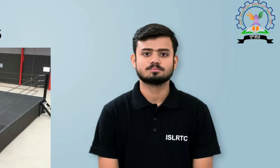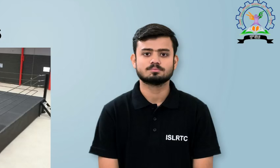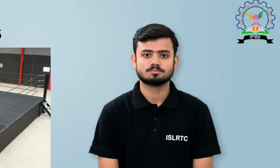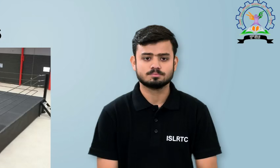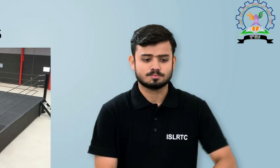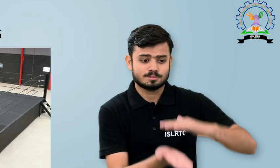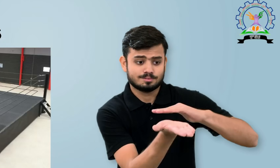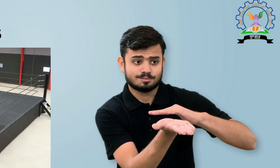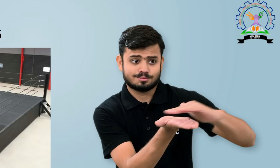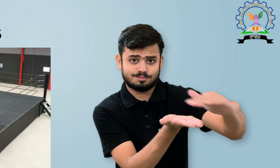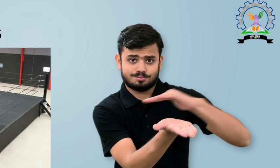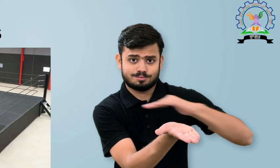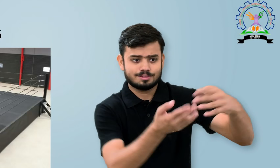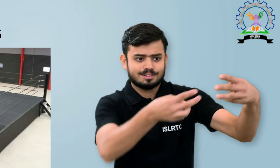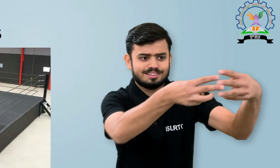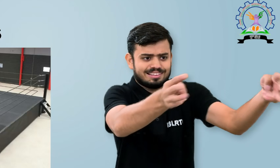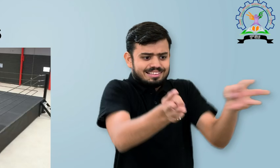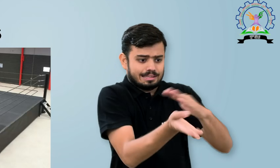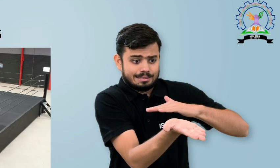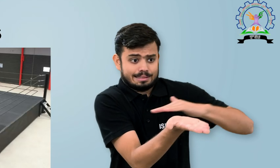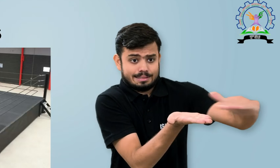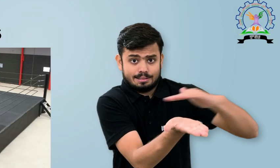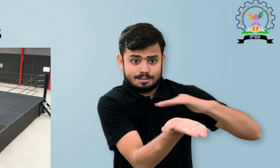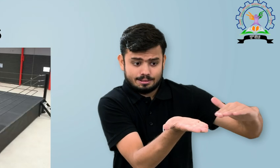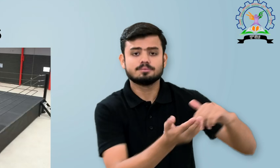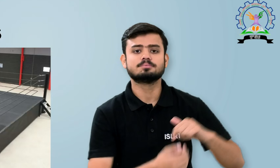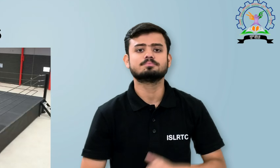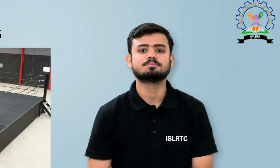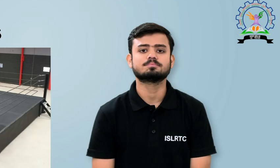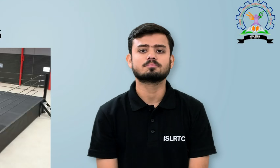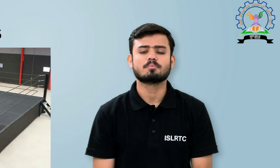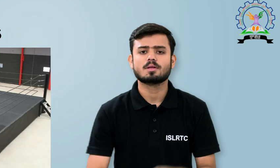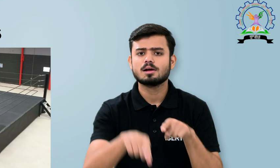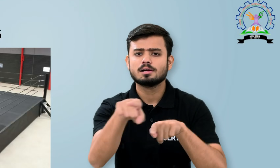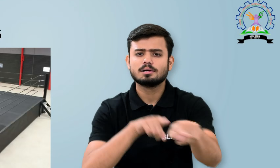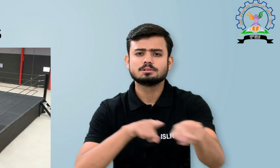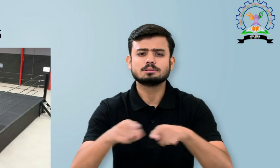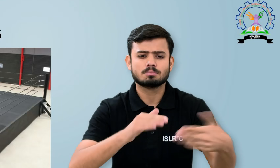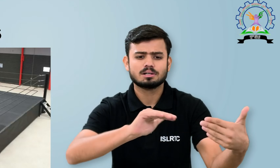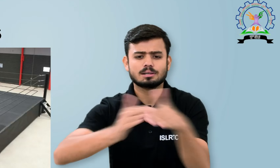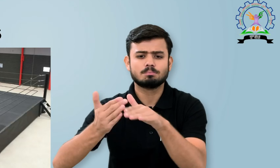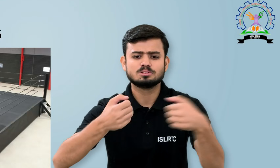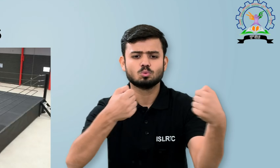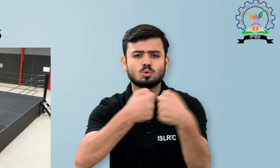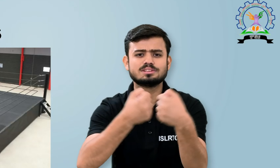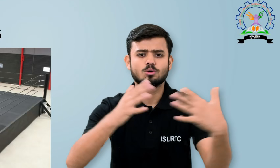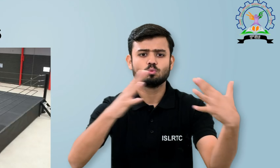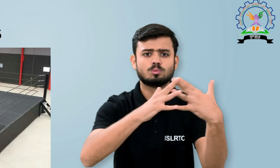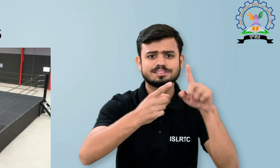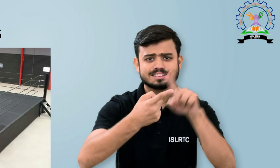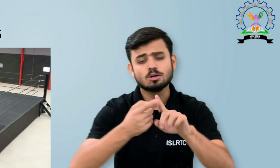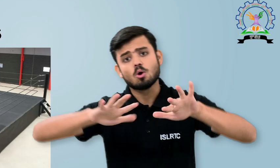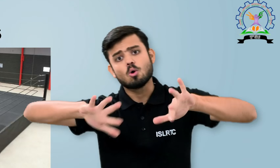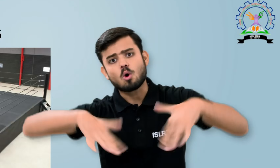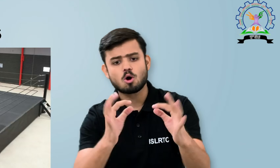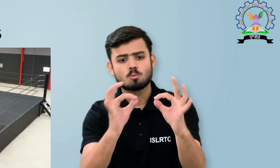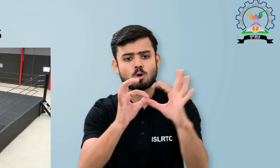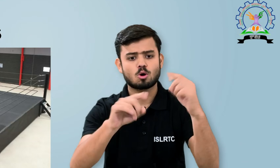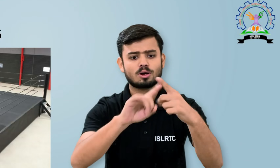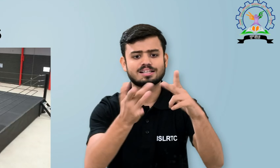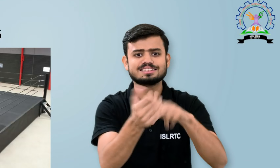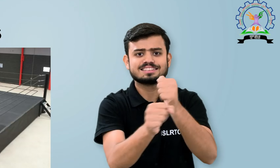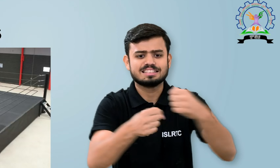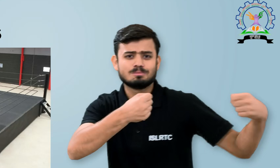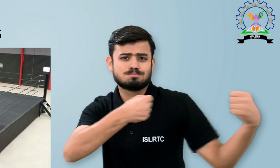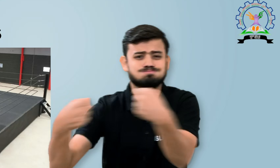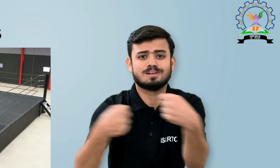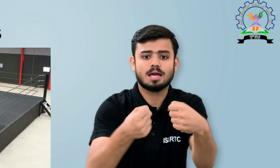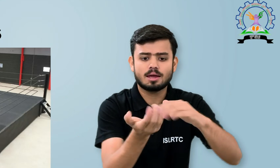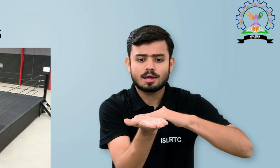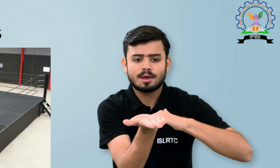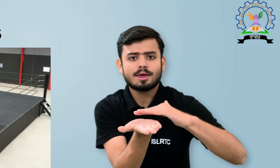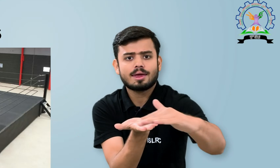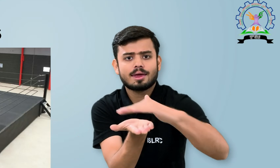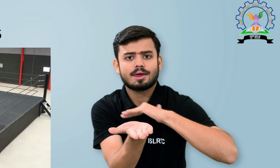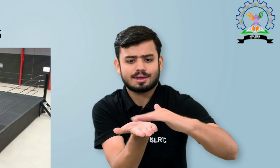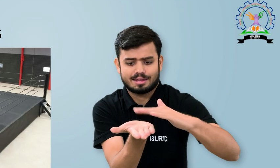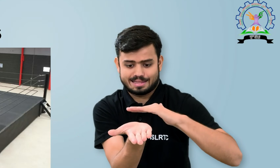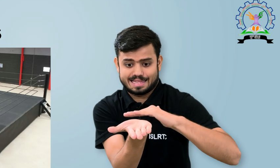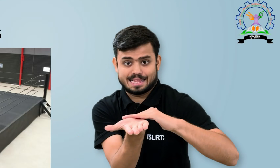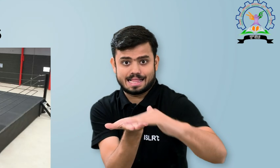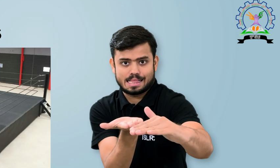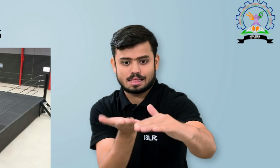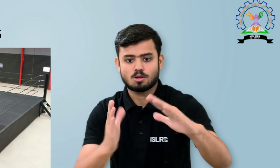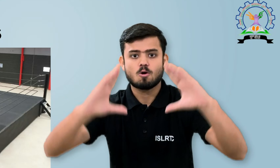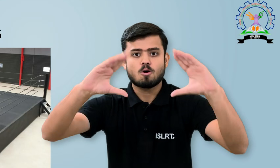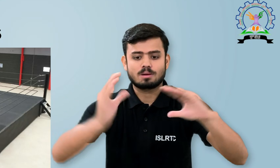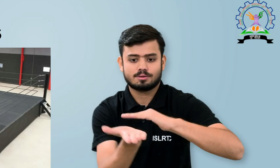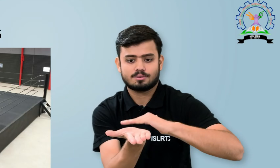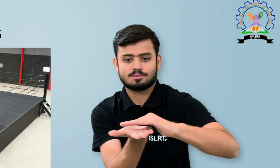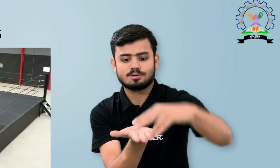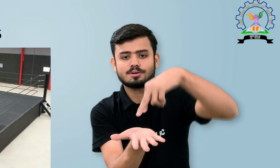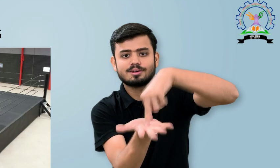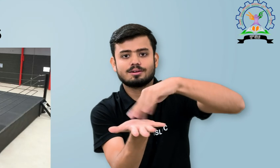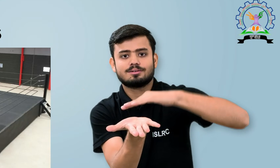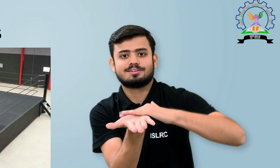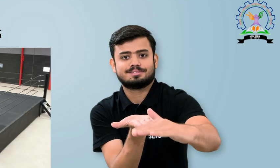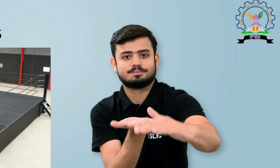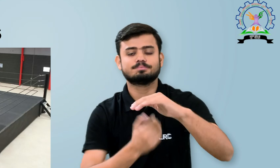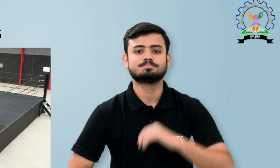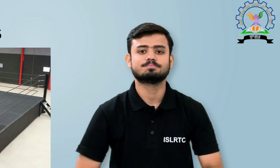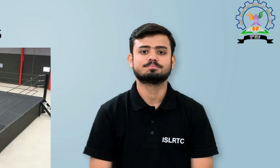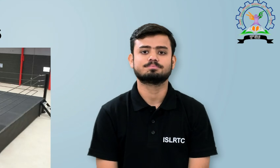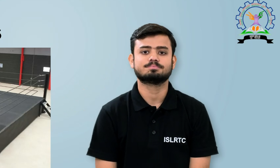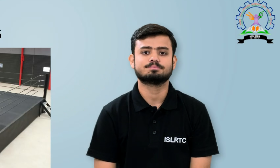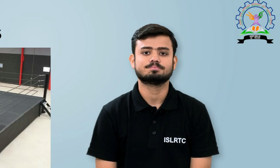Canvas The canvas is the floor of the ring where fighters compete. It is made of non slip material.